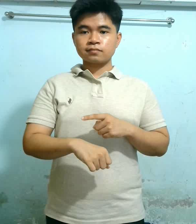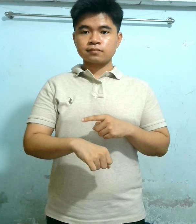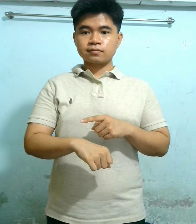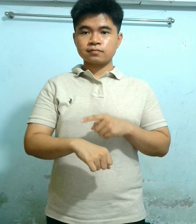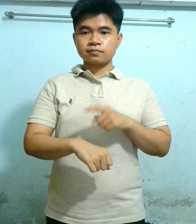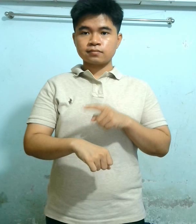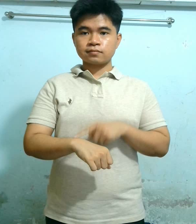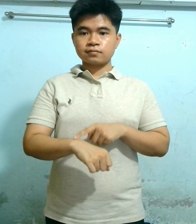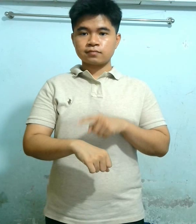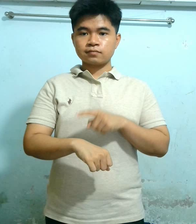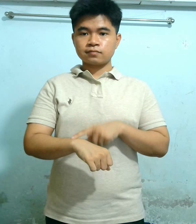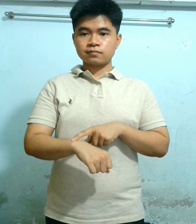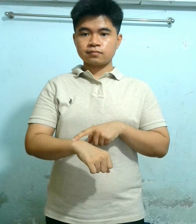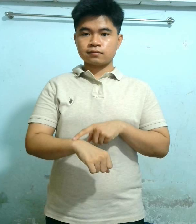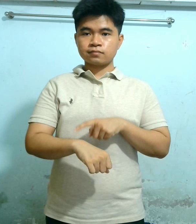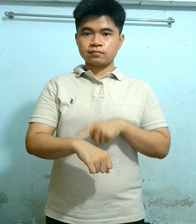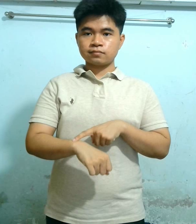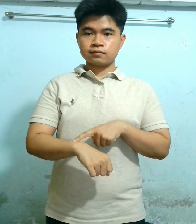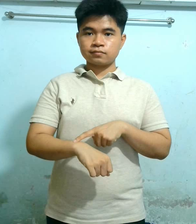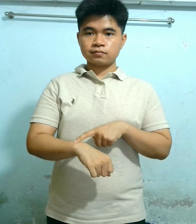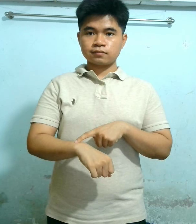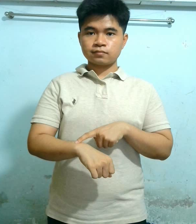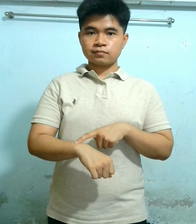gio